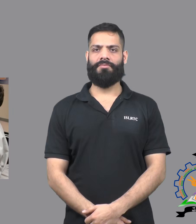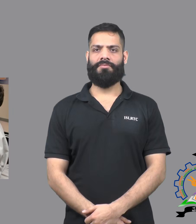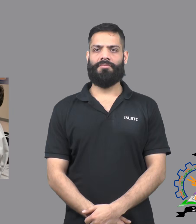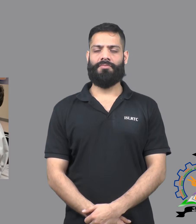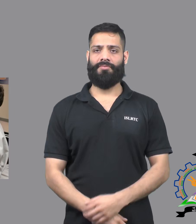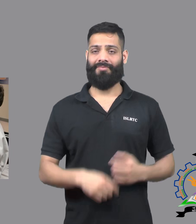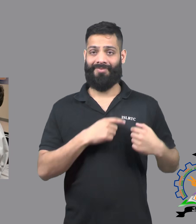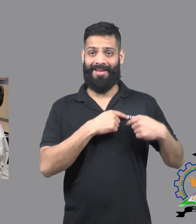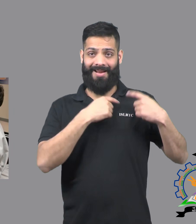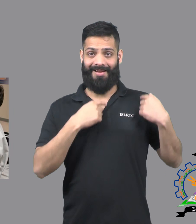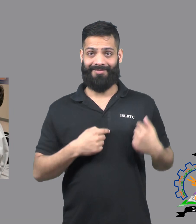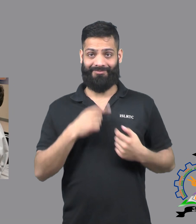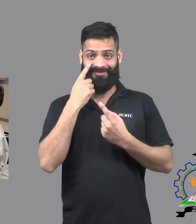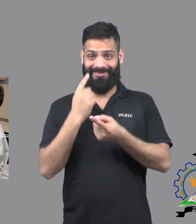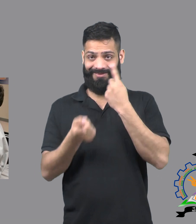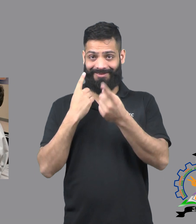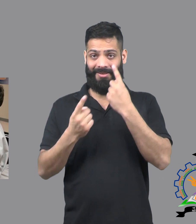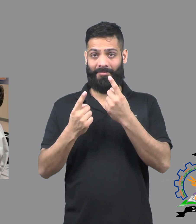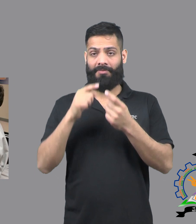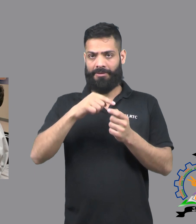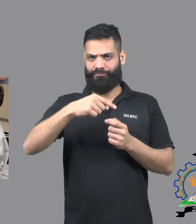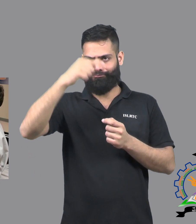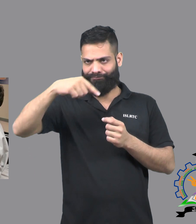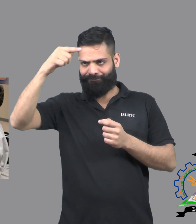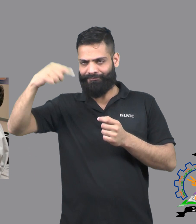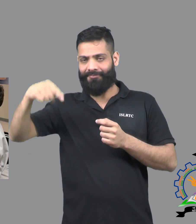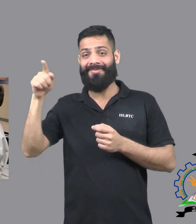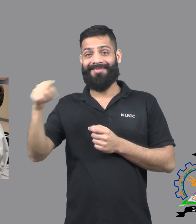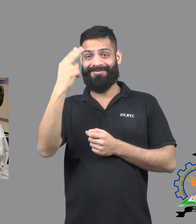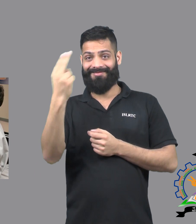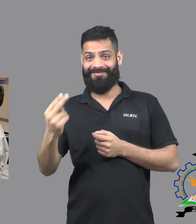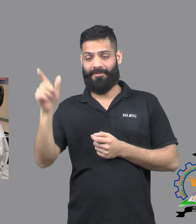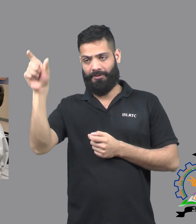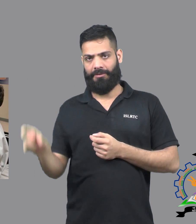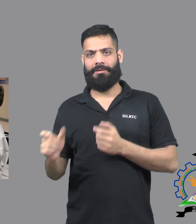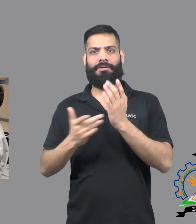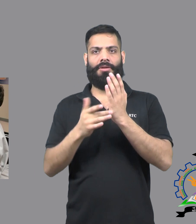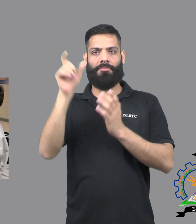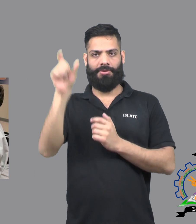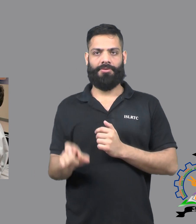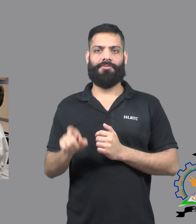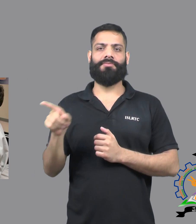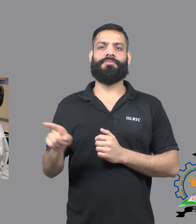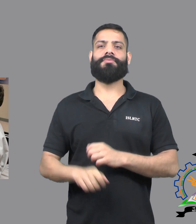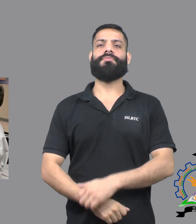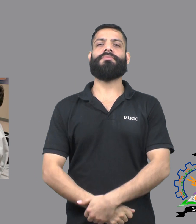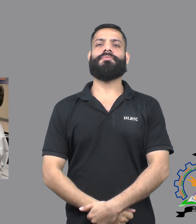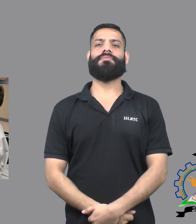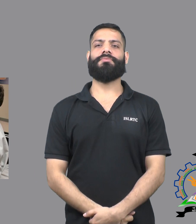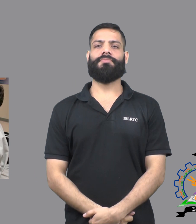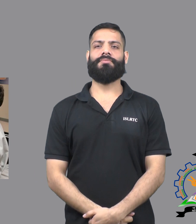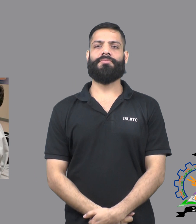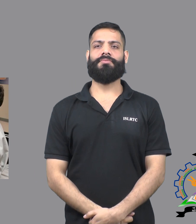Cardiographers